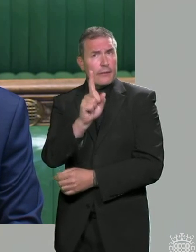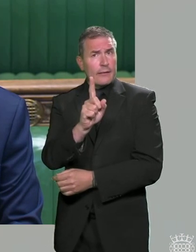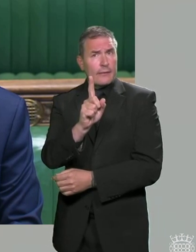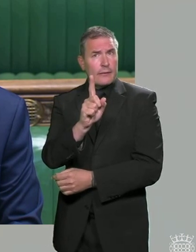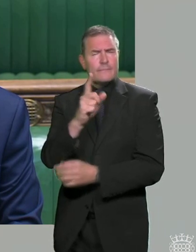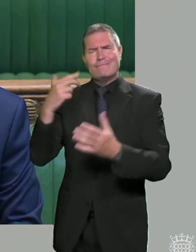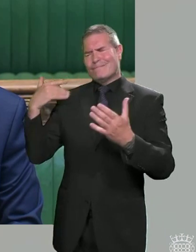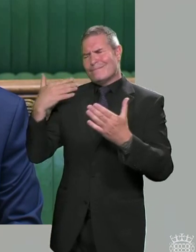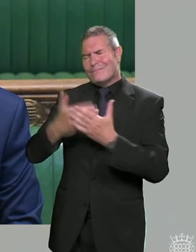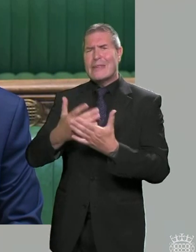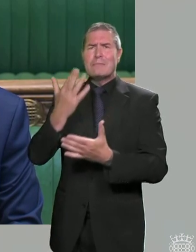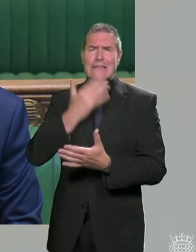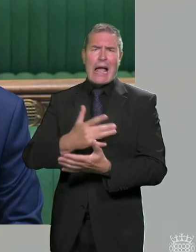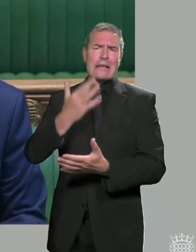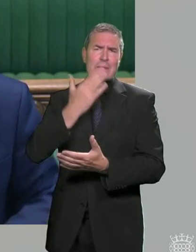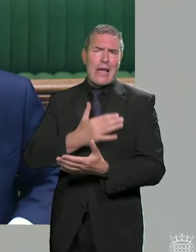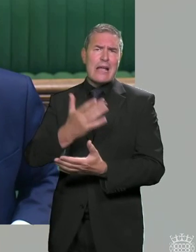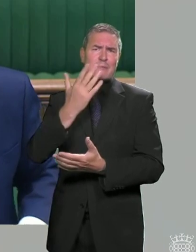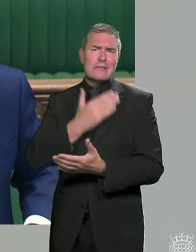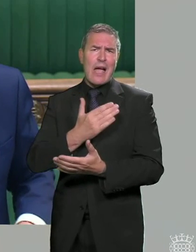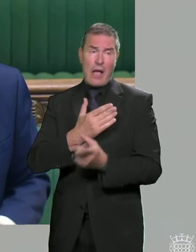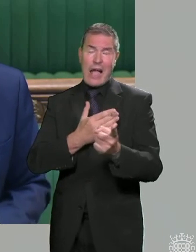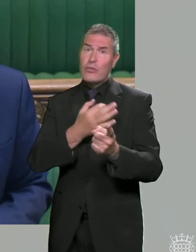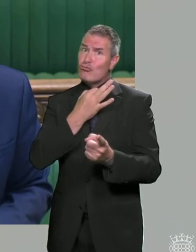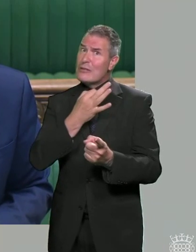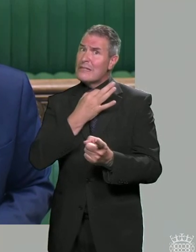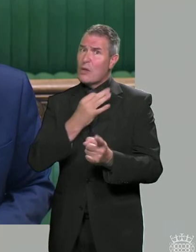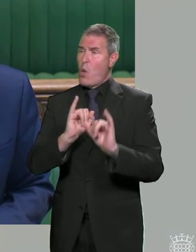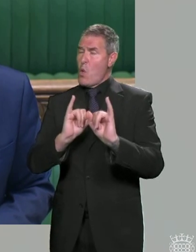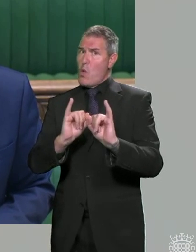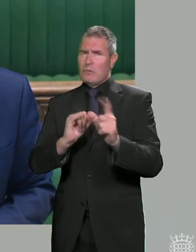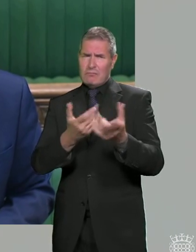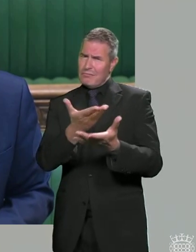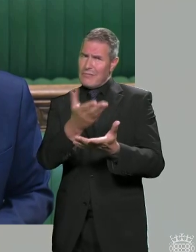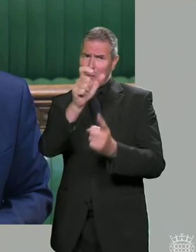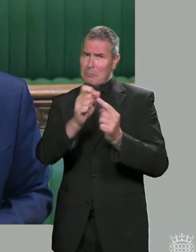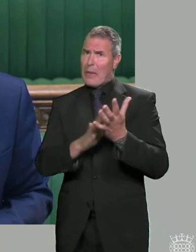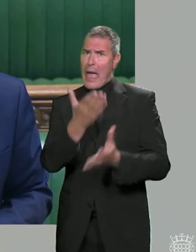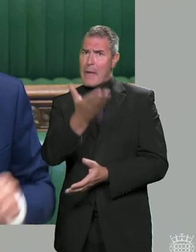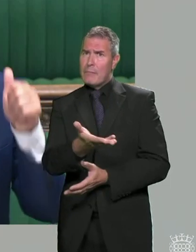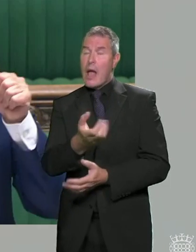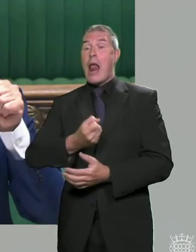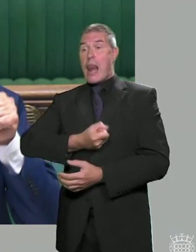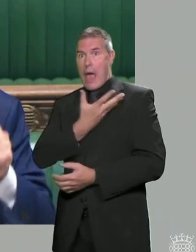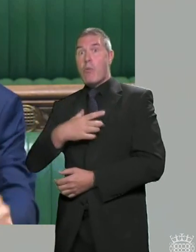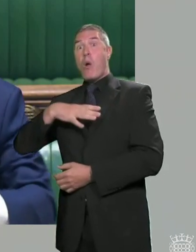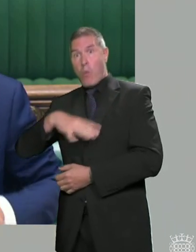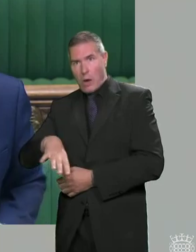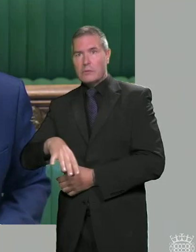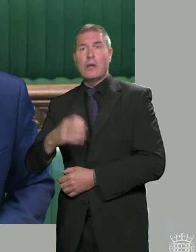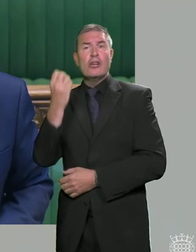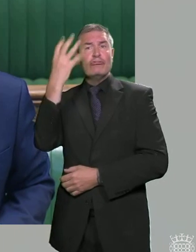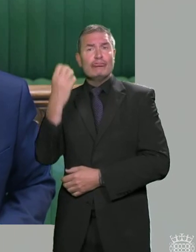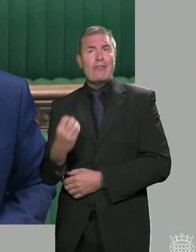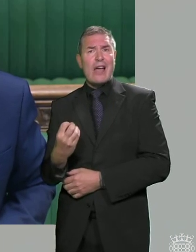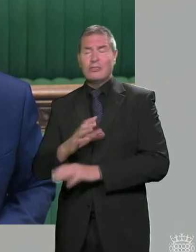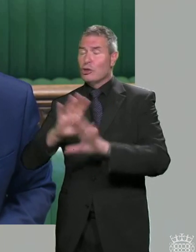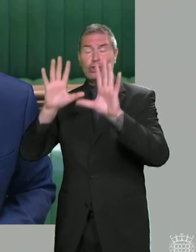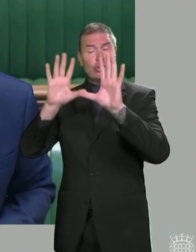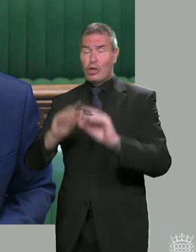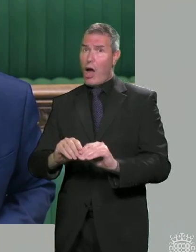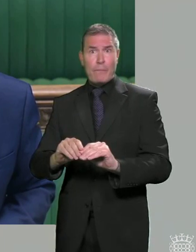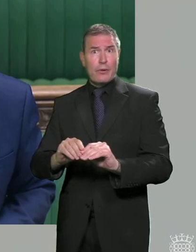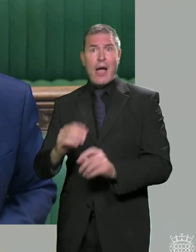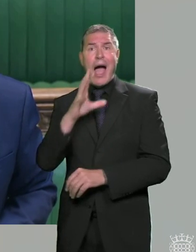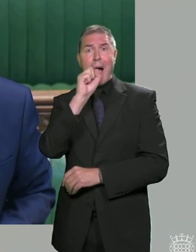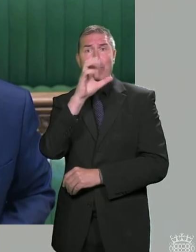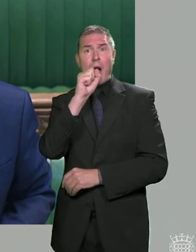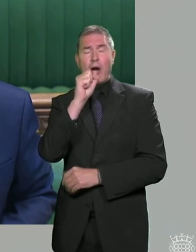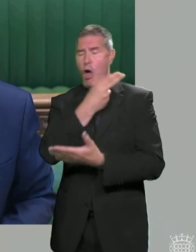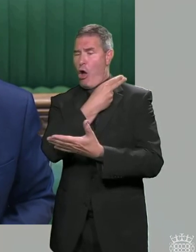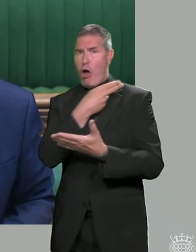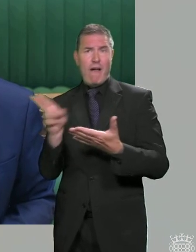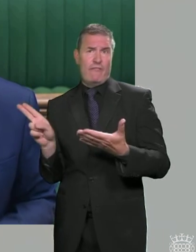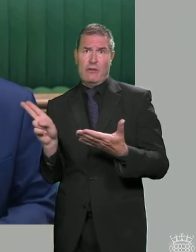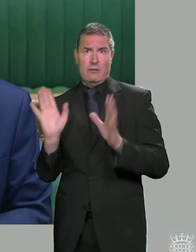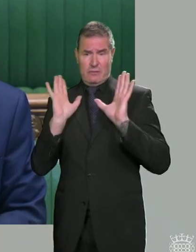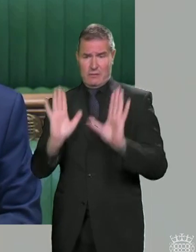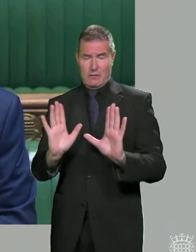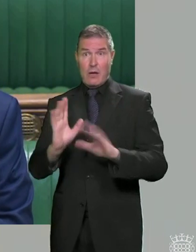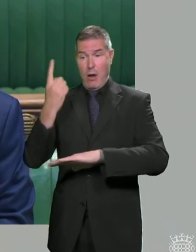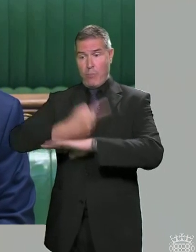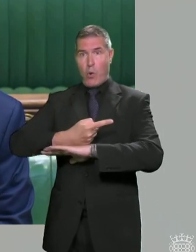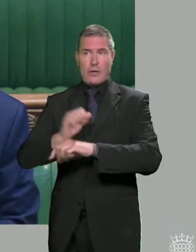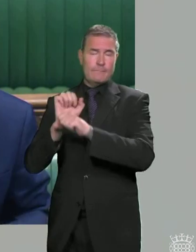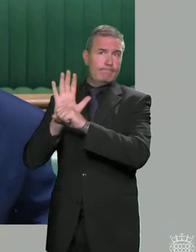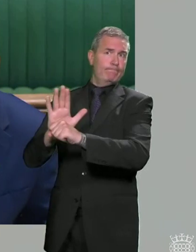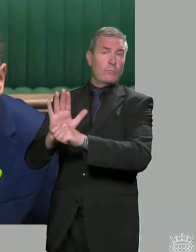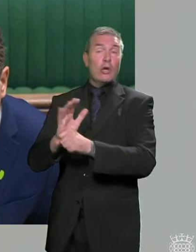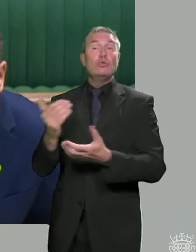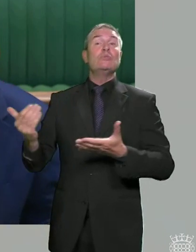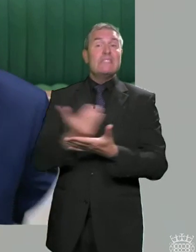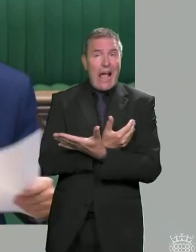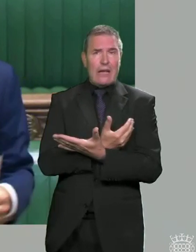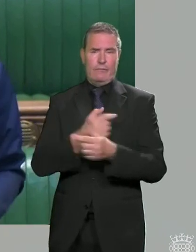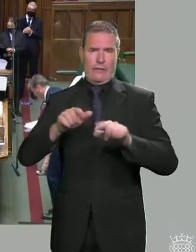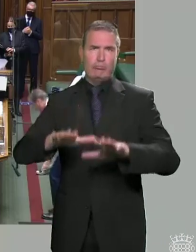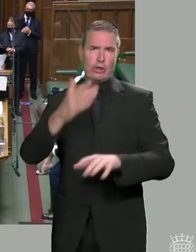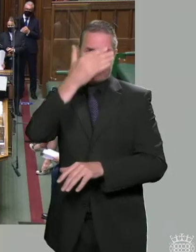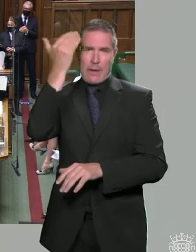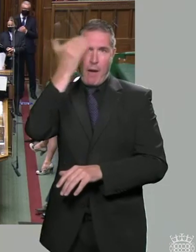After so many mistakes, and with the stakes so high, why does the Prime Minister not do what Labour is calling for: drop the traffic light system, get rid of the amber list, secure the borders and do everything possible to save the British summer?